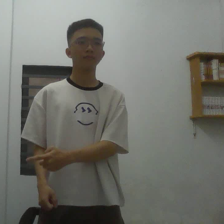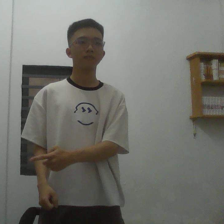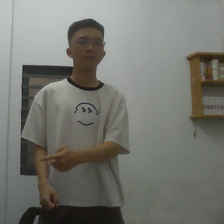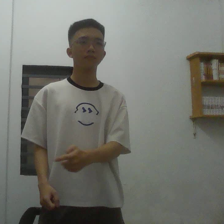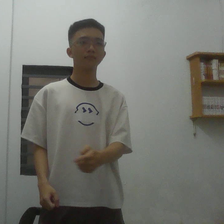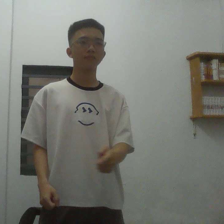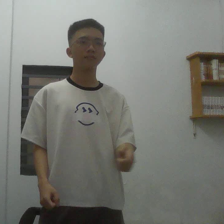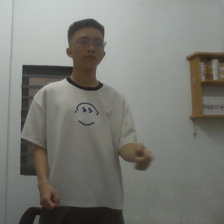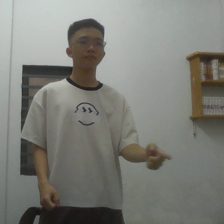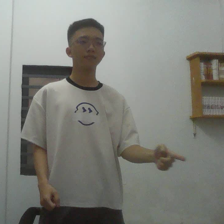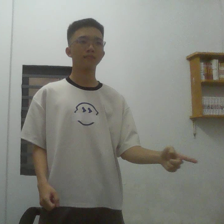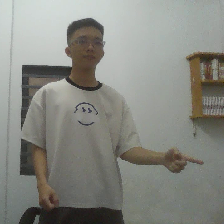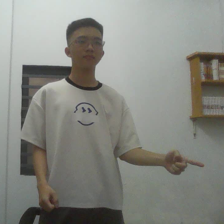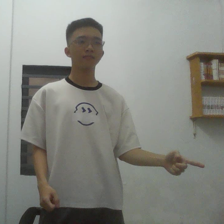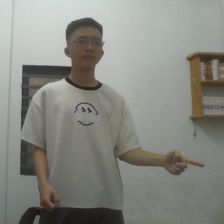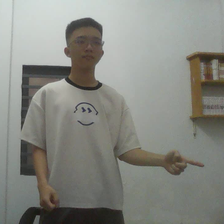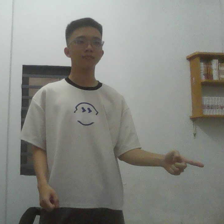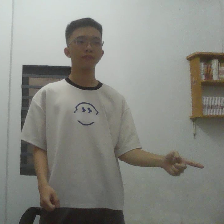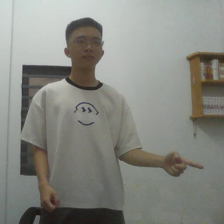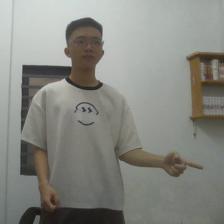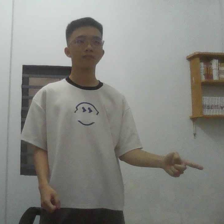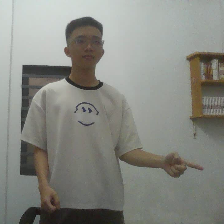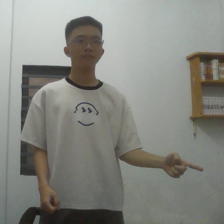cac ban